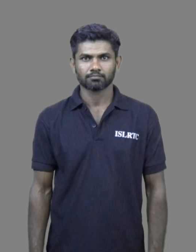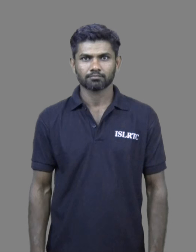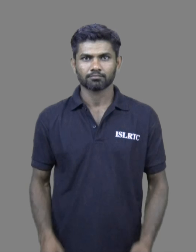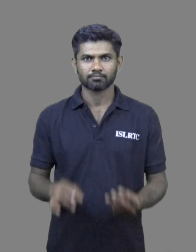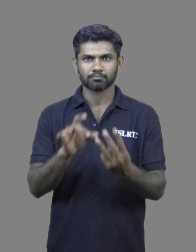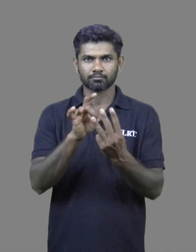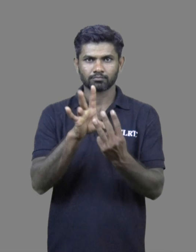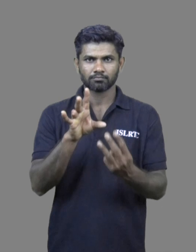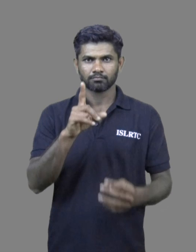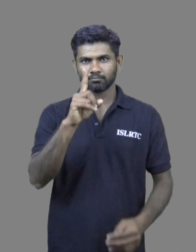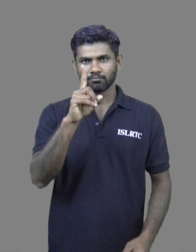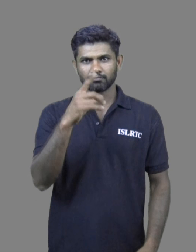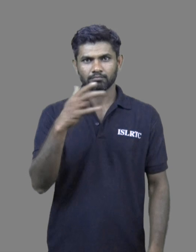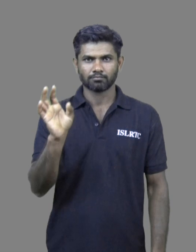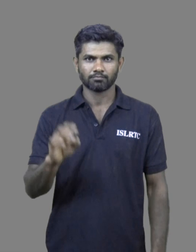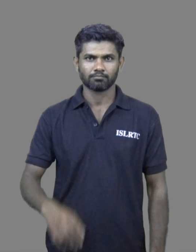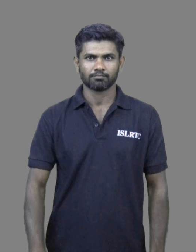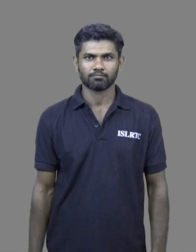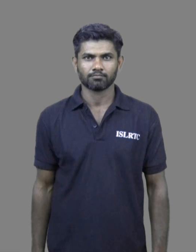Bowled Out